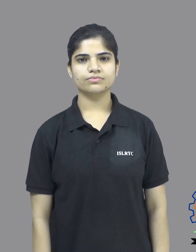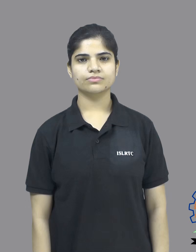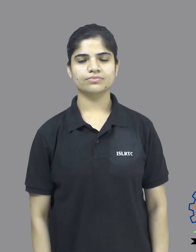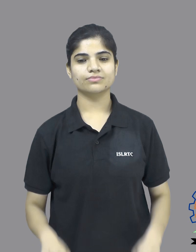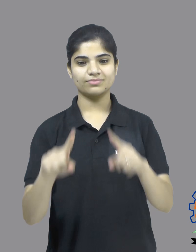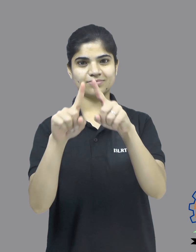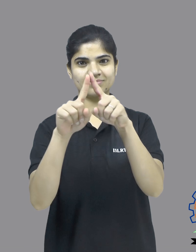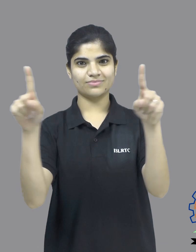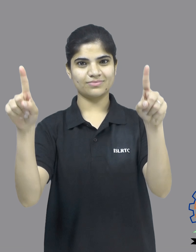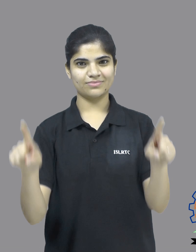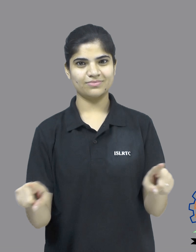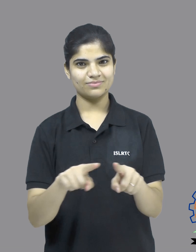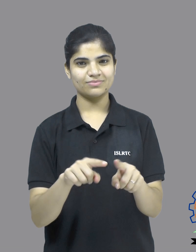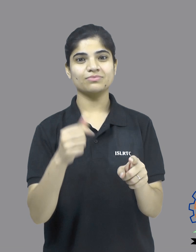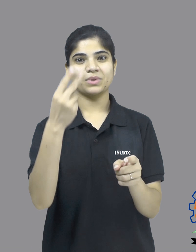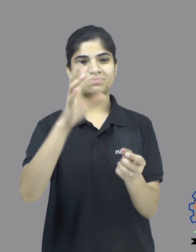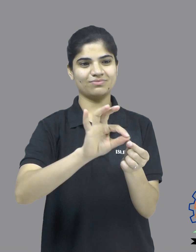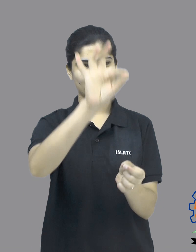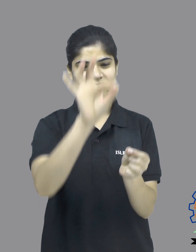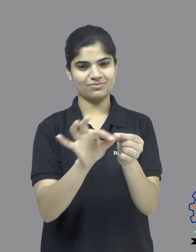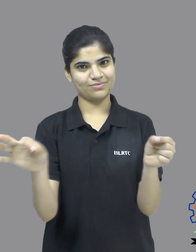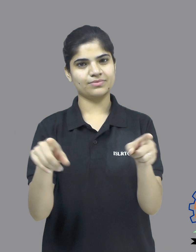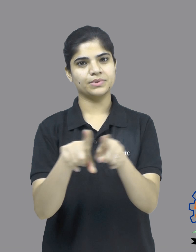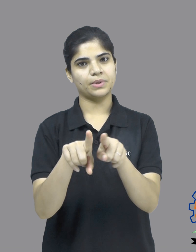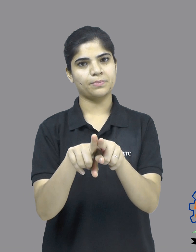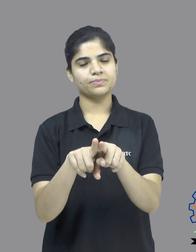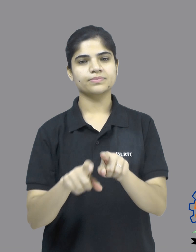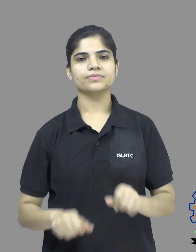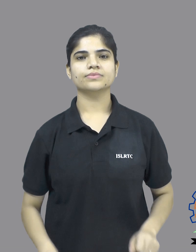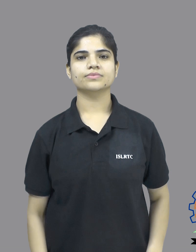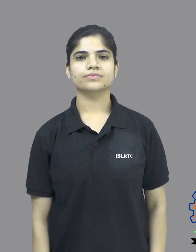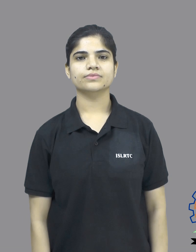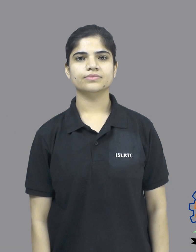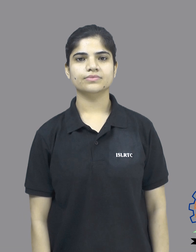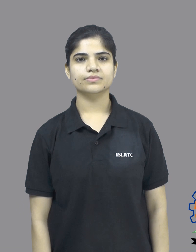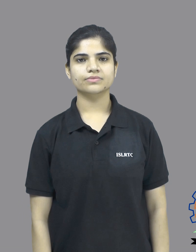Square